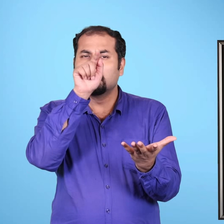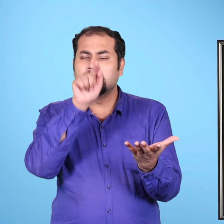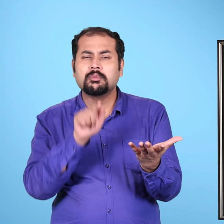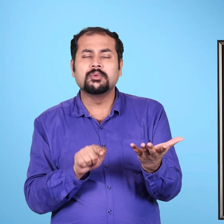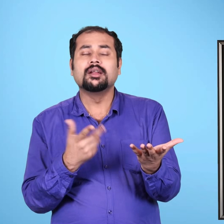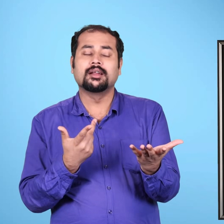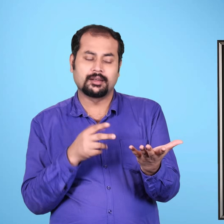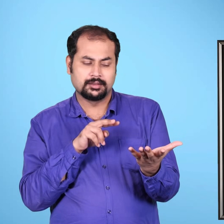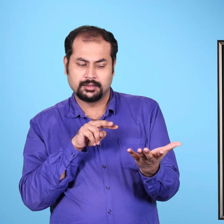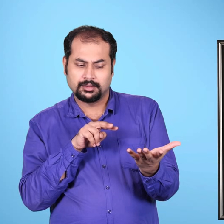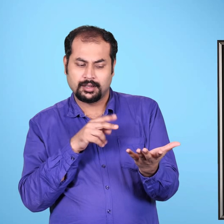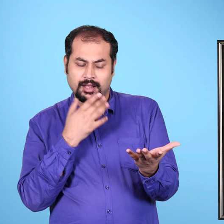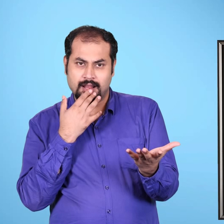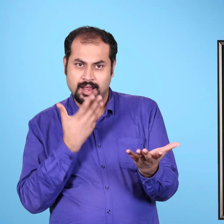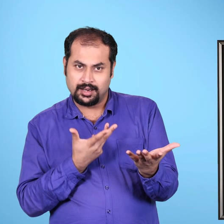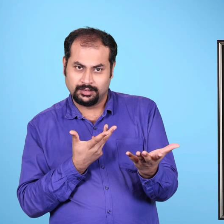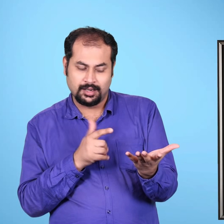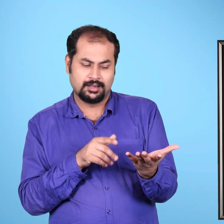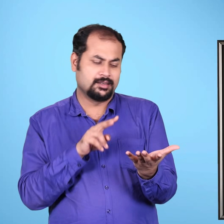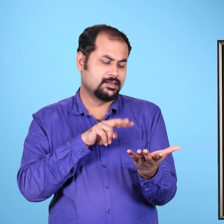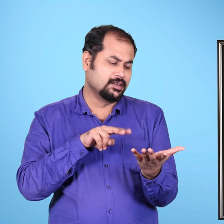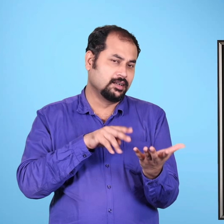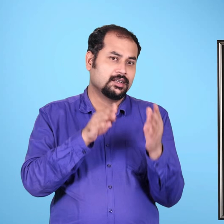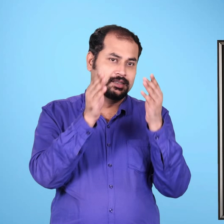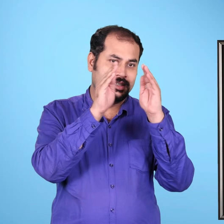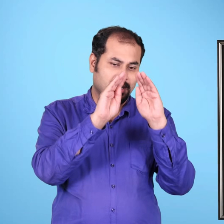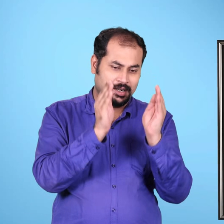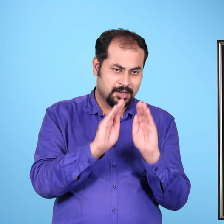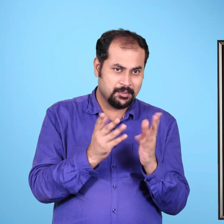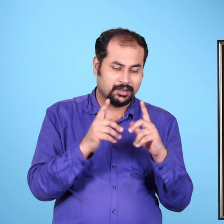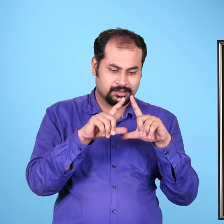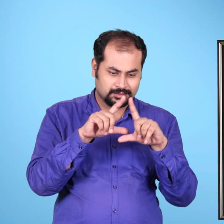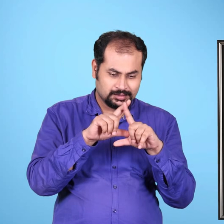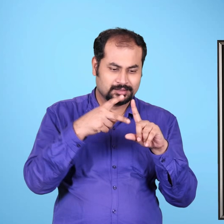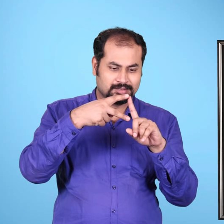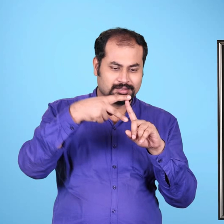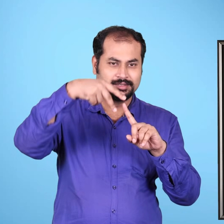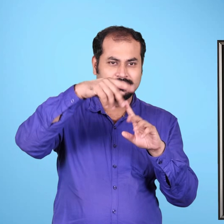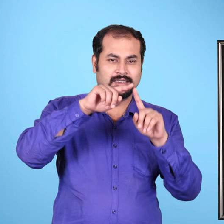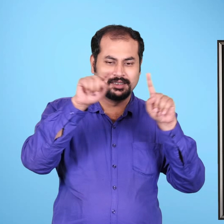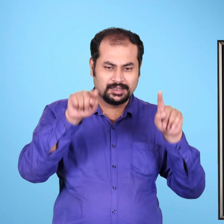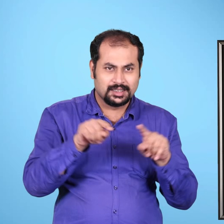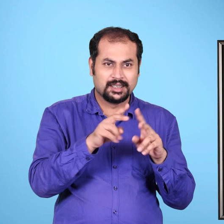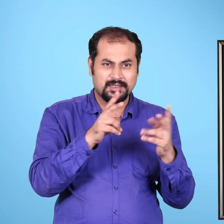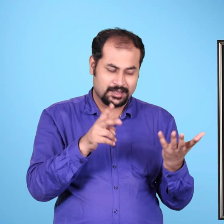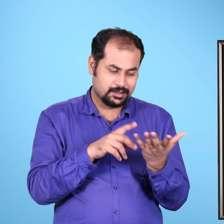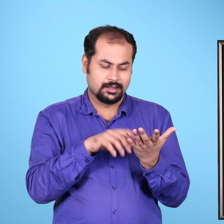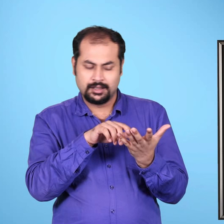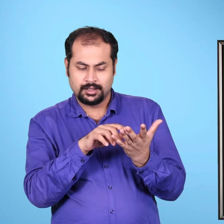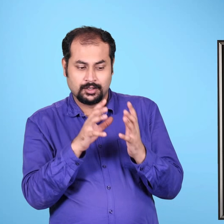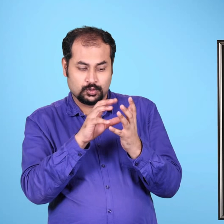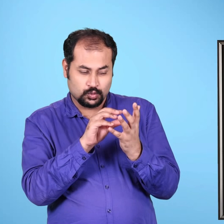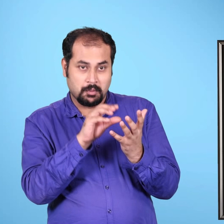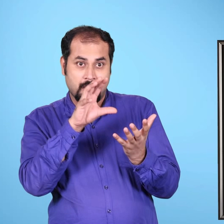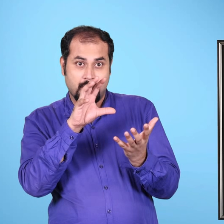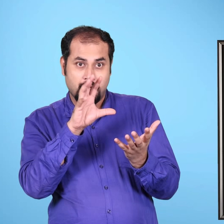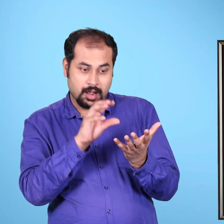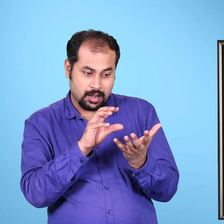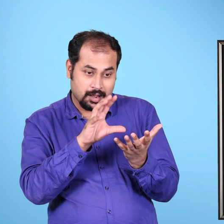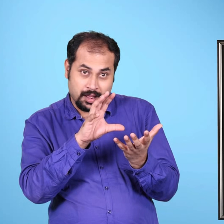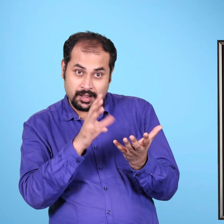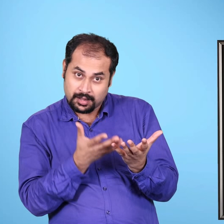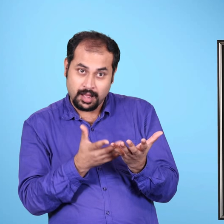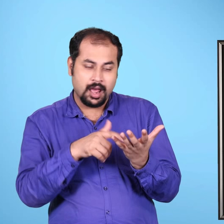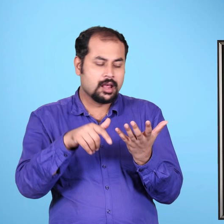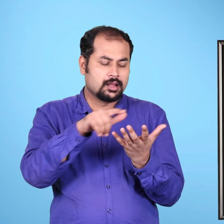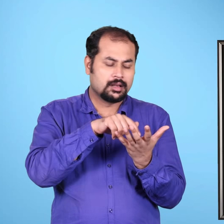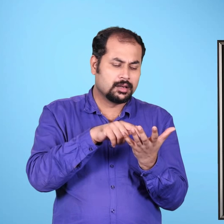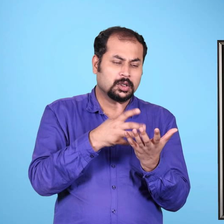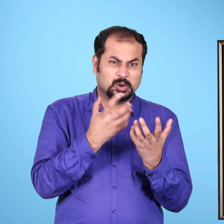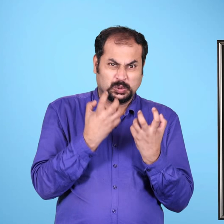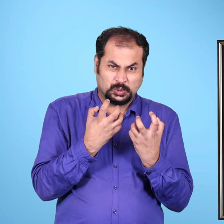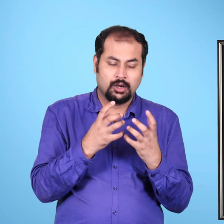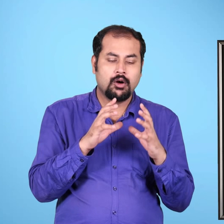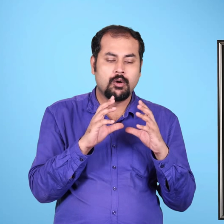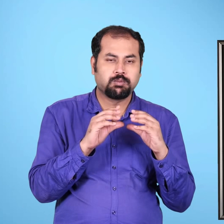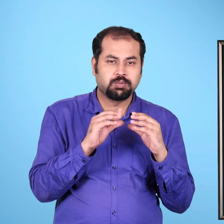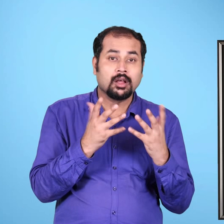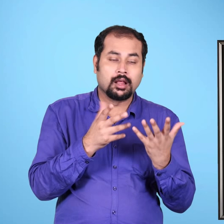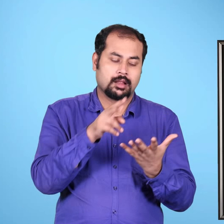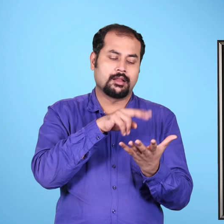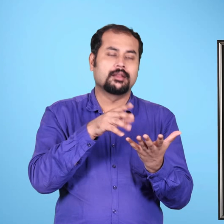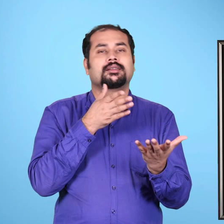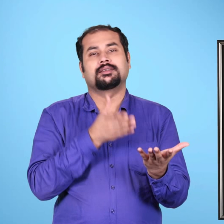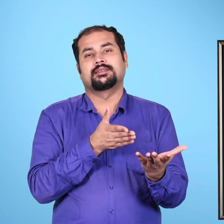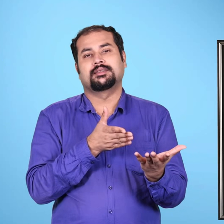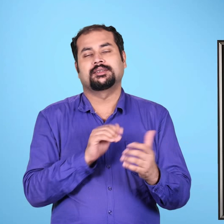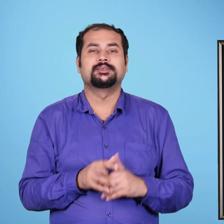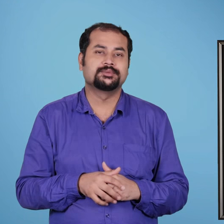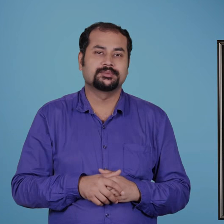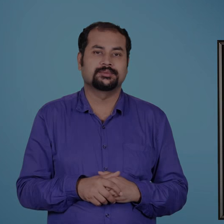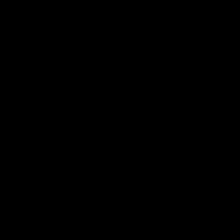it means properties such as colour, shape, size, hardness, etc.